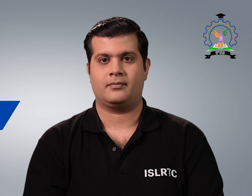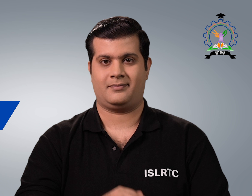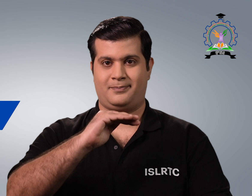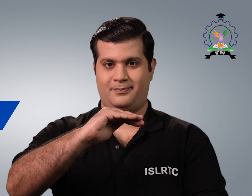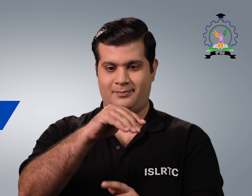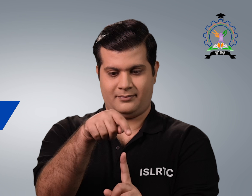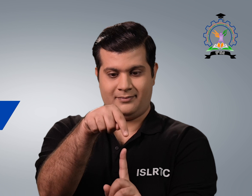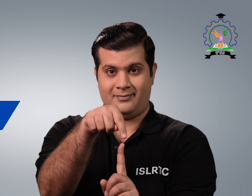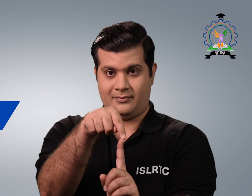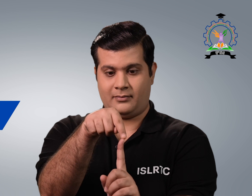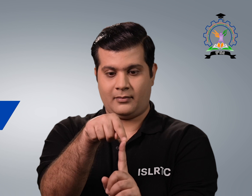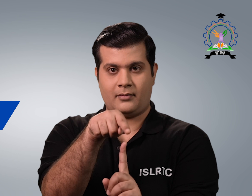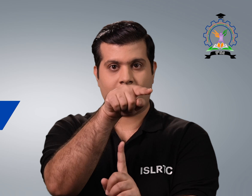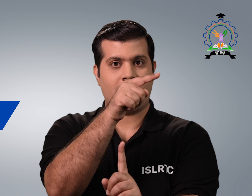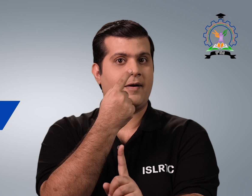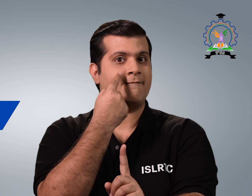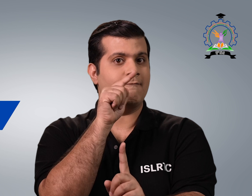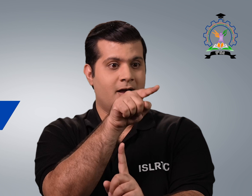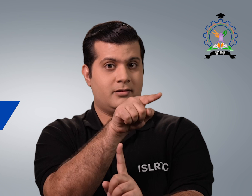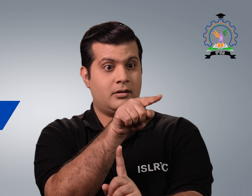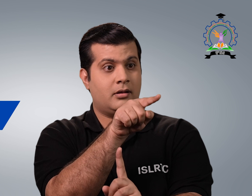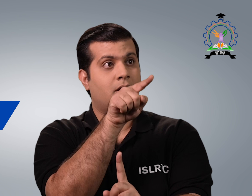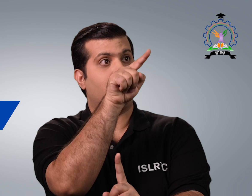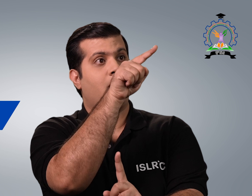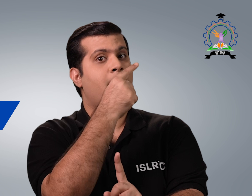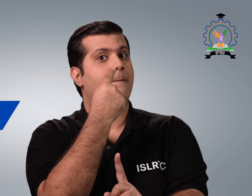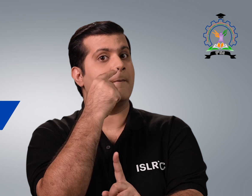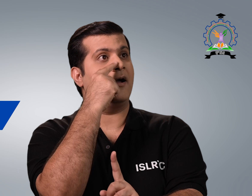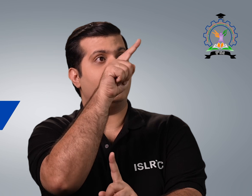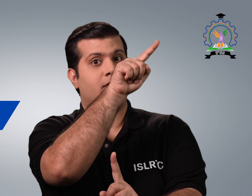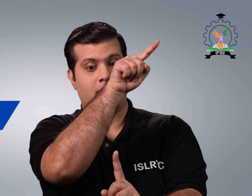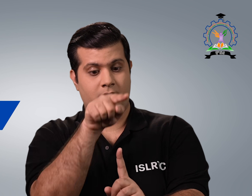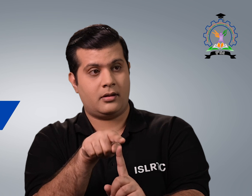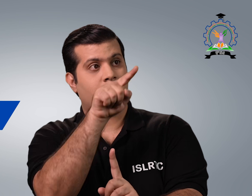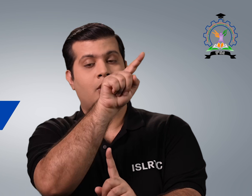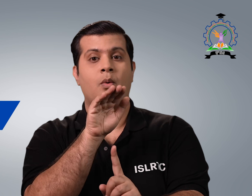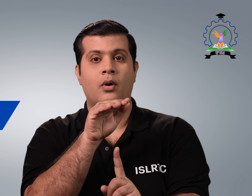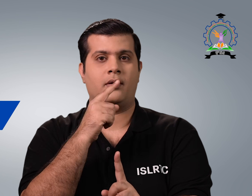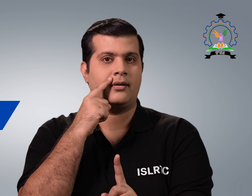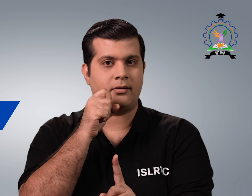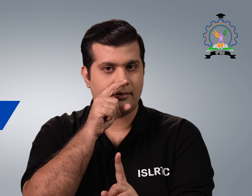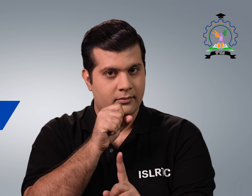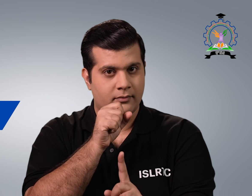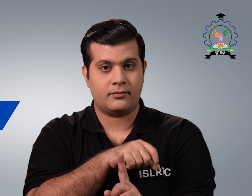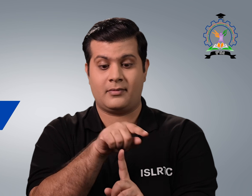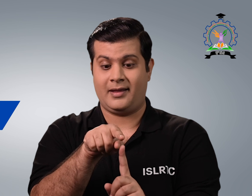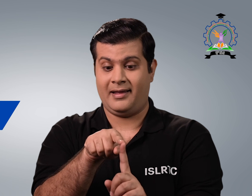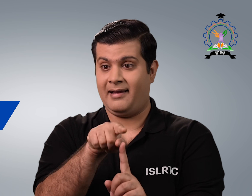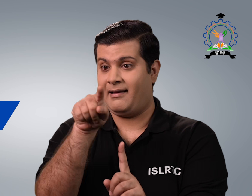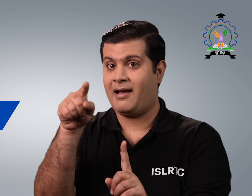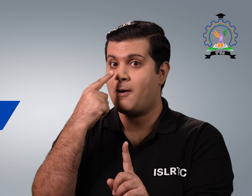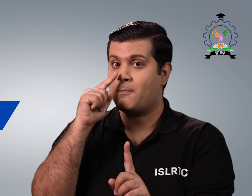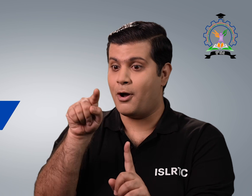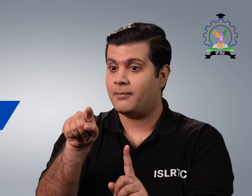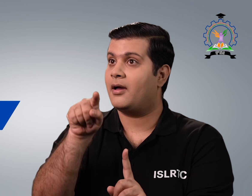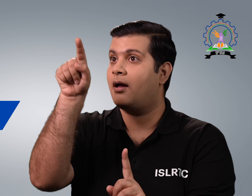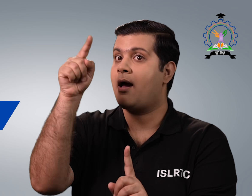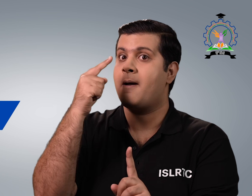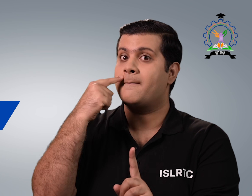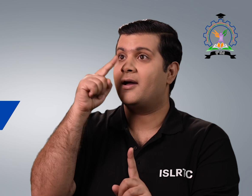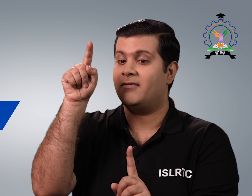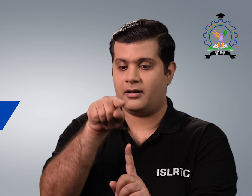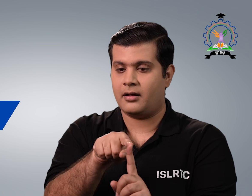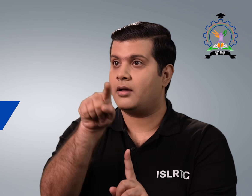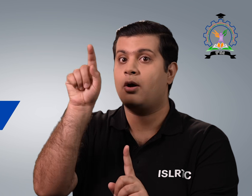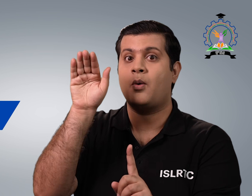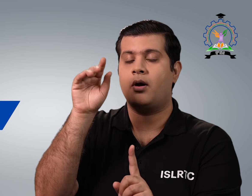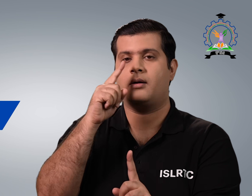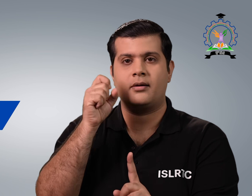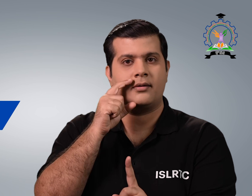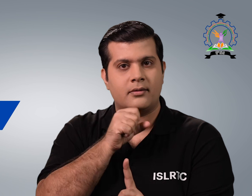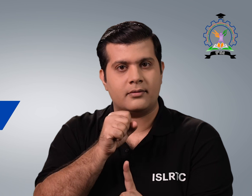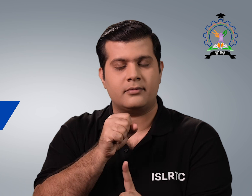Parents of a child's father are the child's grandparents. Similarly, the parents of the child's mother are the child's grandparents.